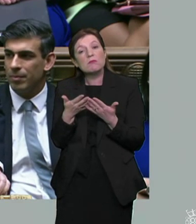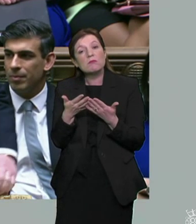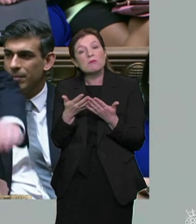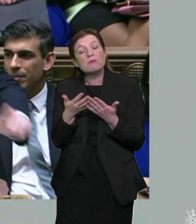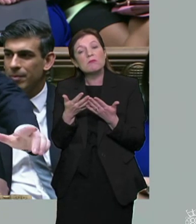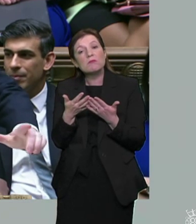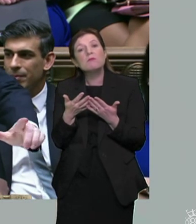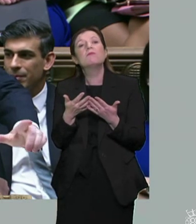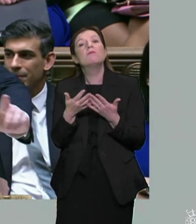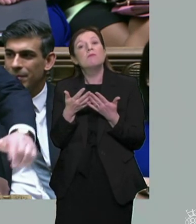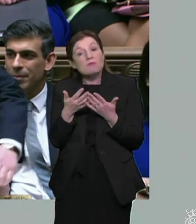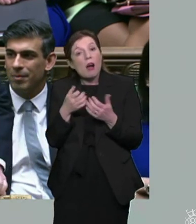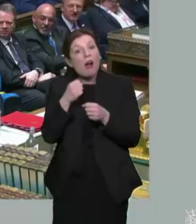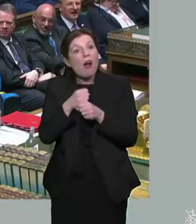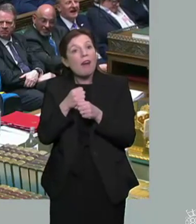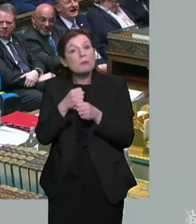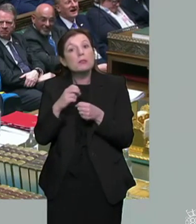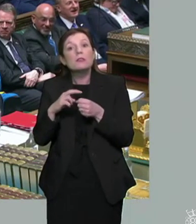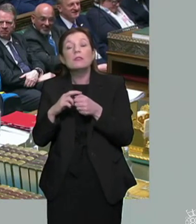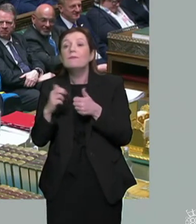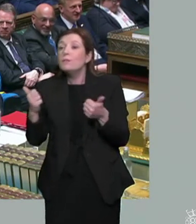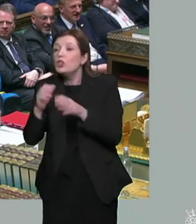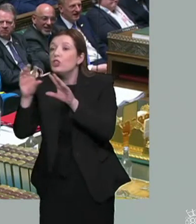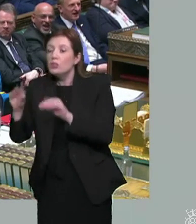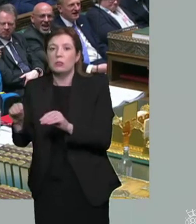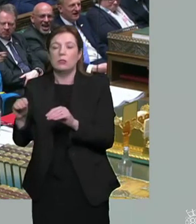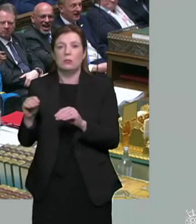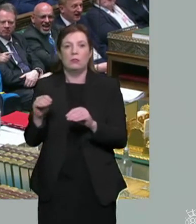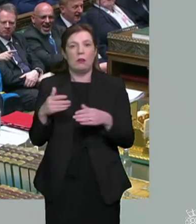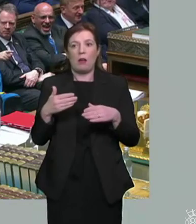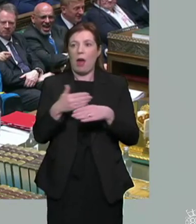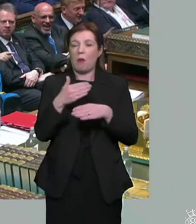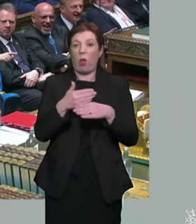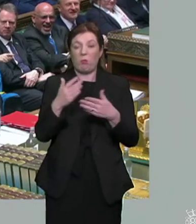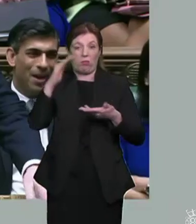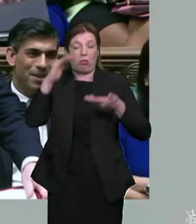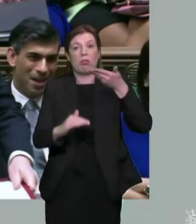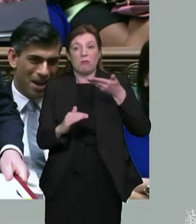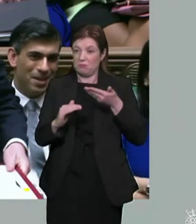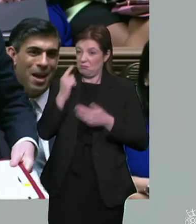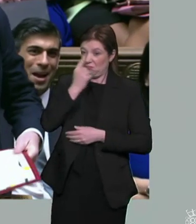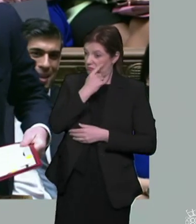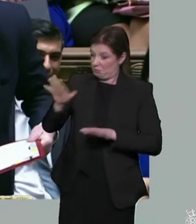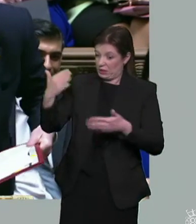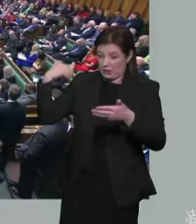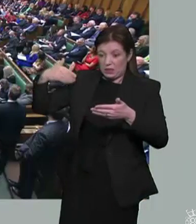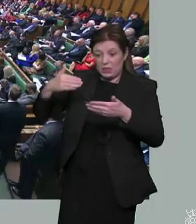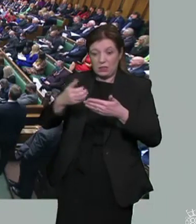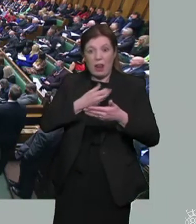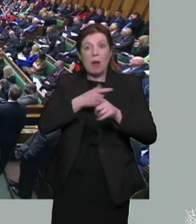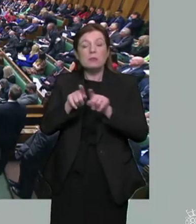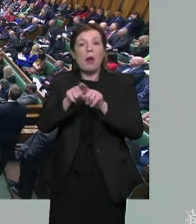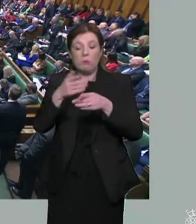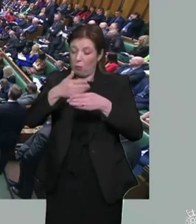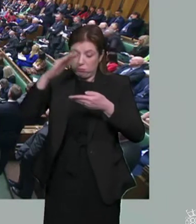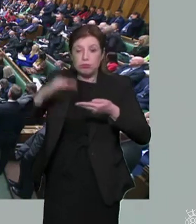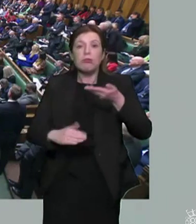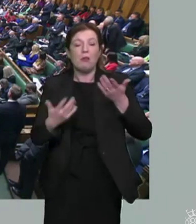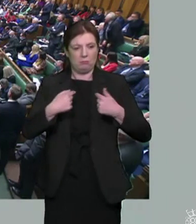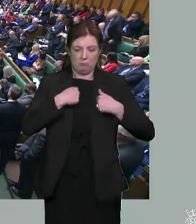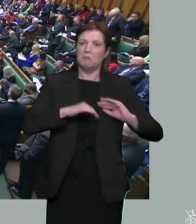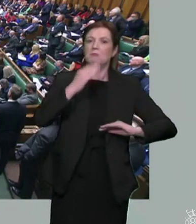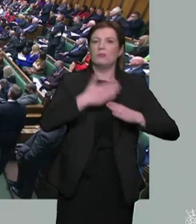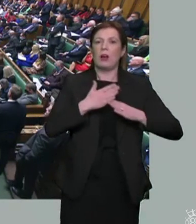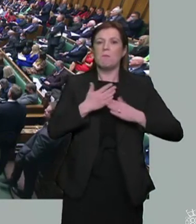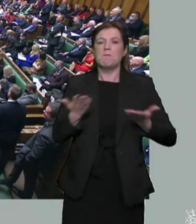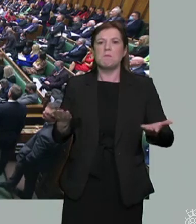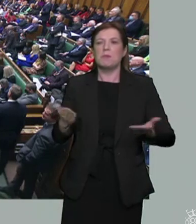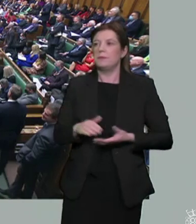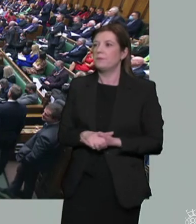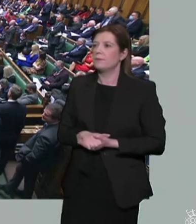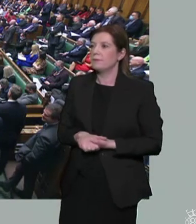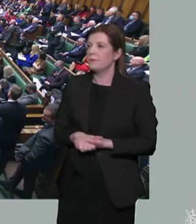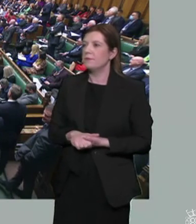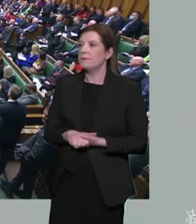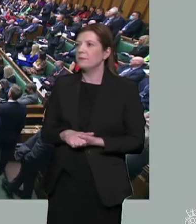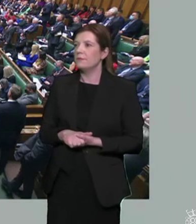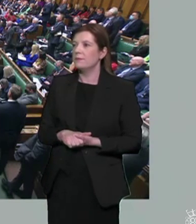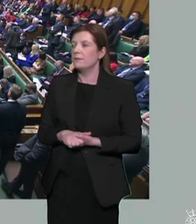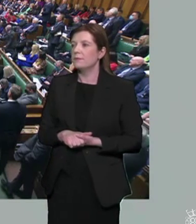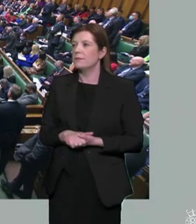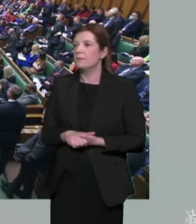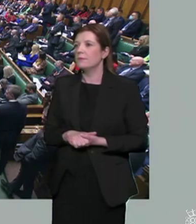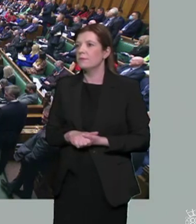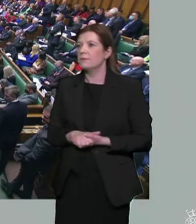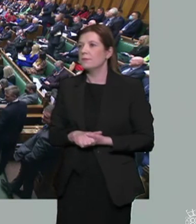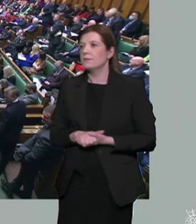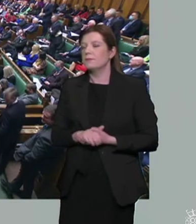That is the reality and that is their record on jobs.